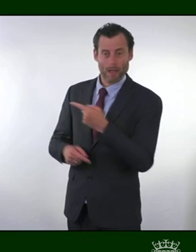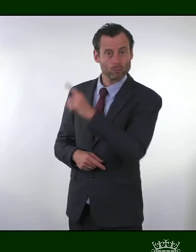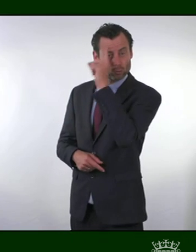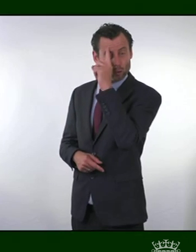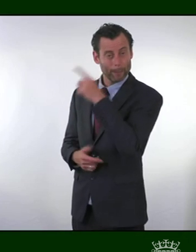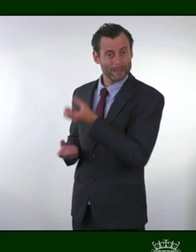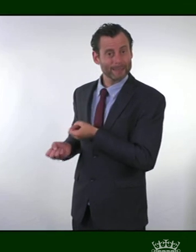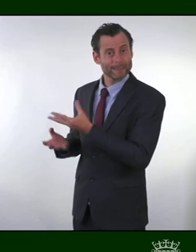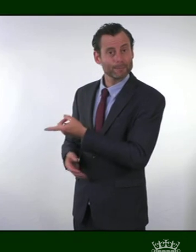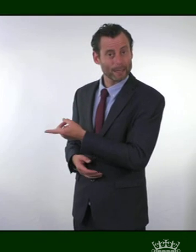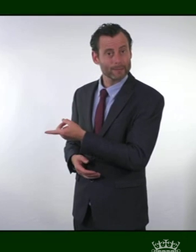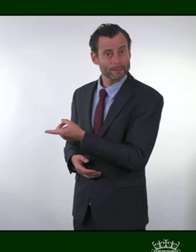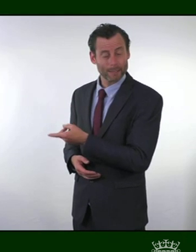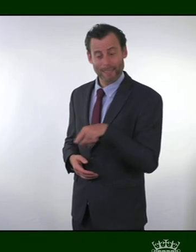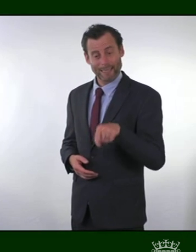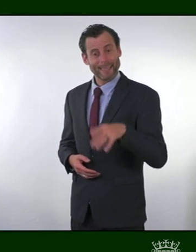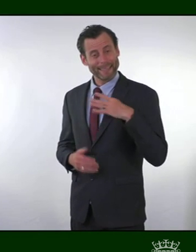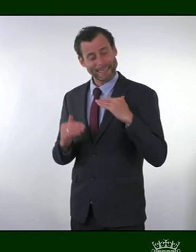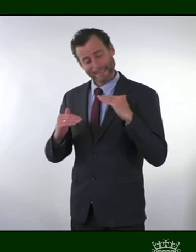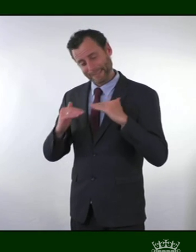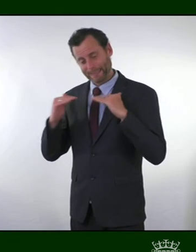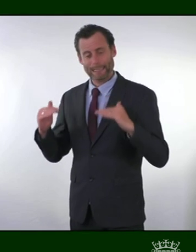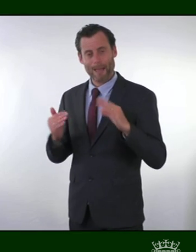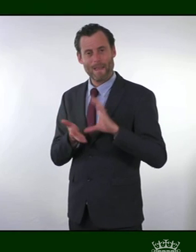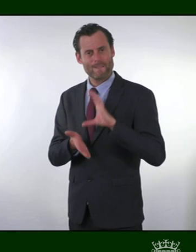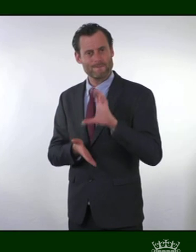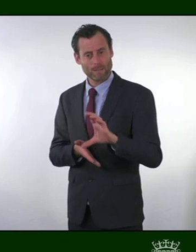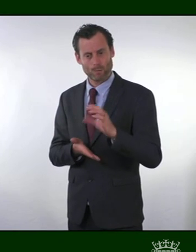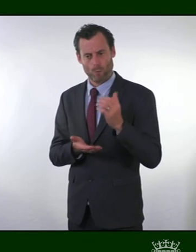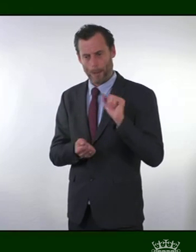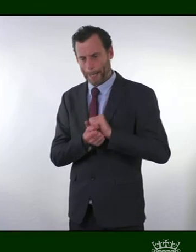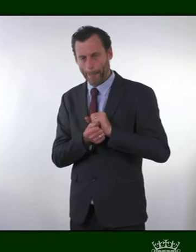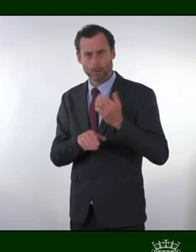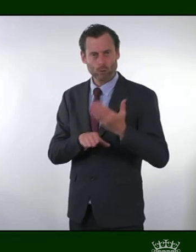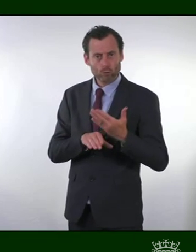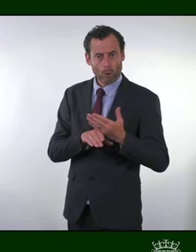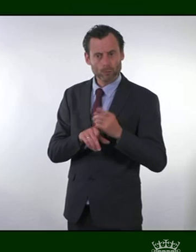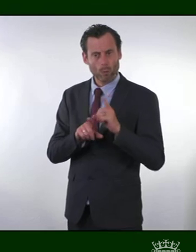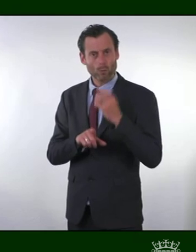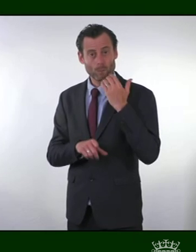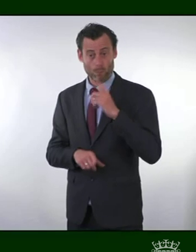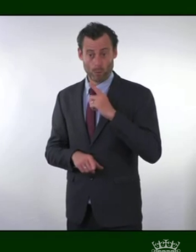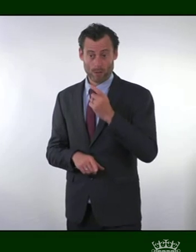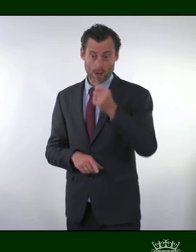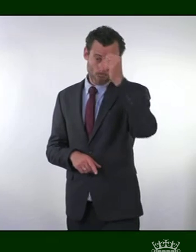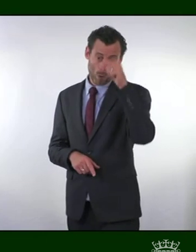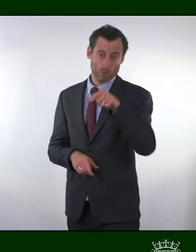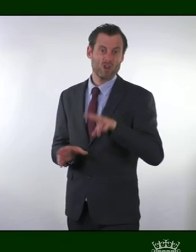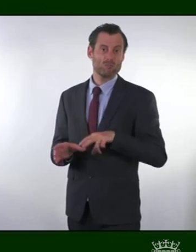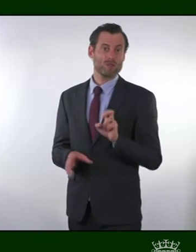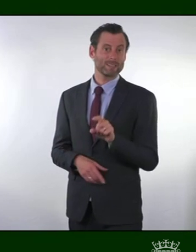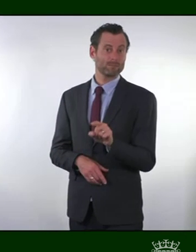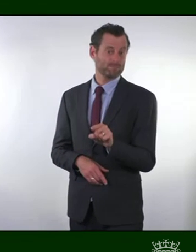That would allow for the level of investment needed to secure jobs not just now, but for the future, because we know that Brexit is coming over the horizon.